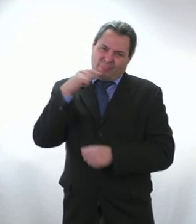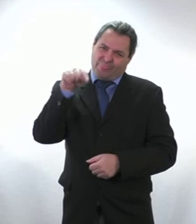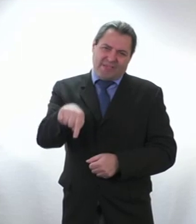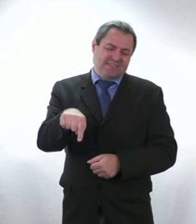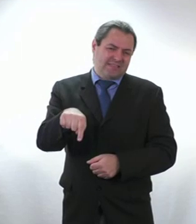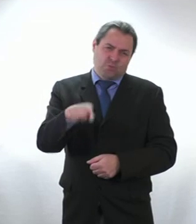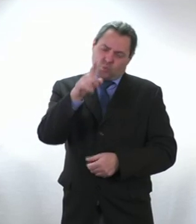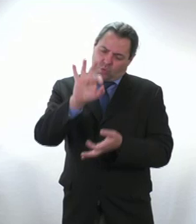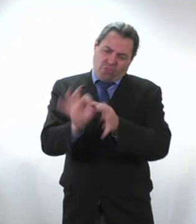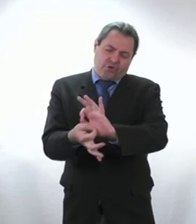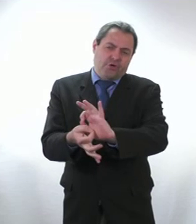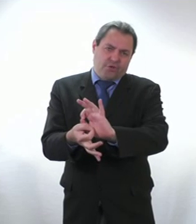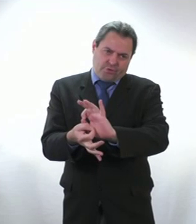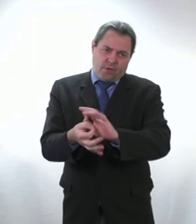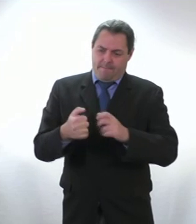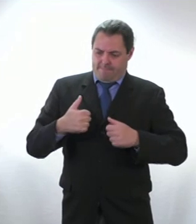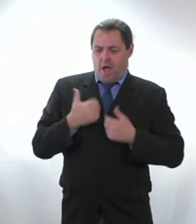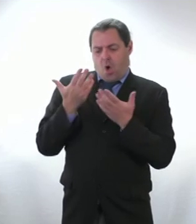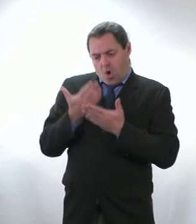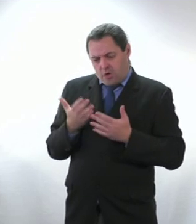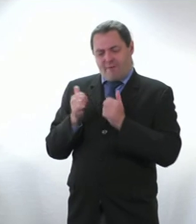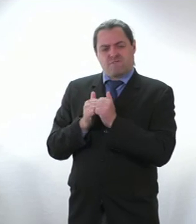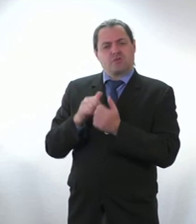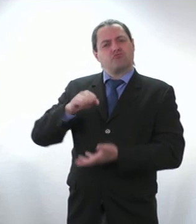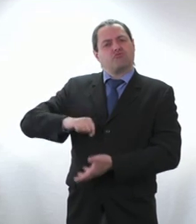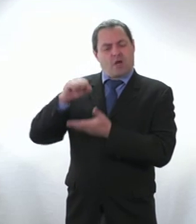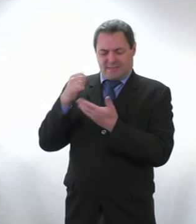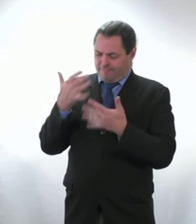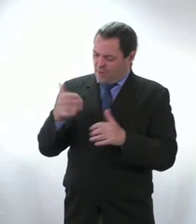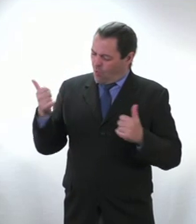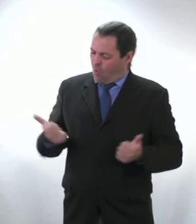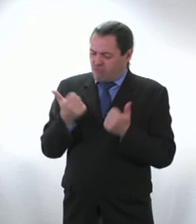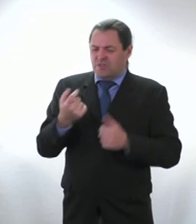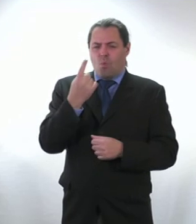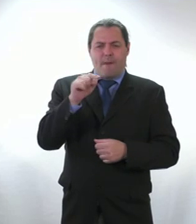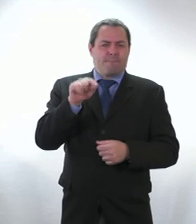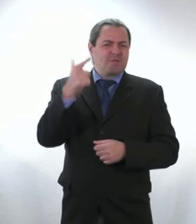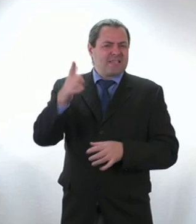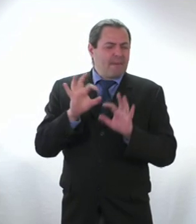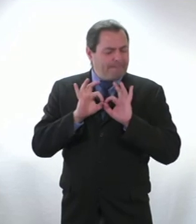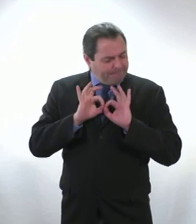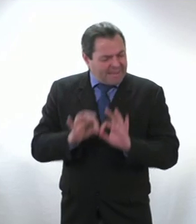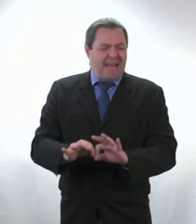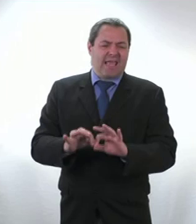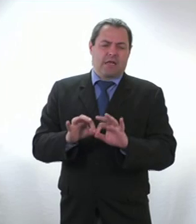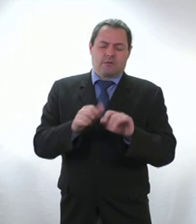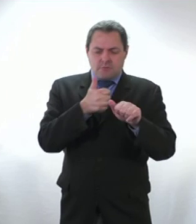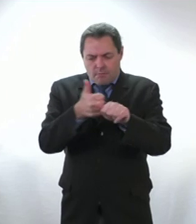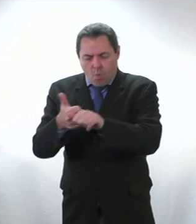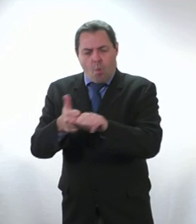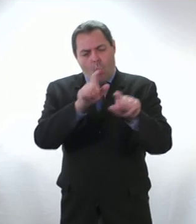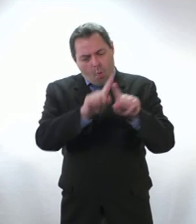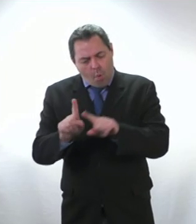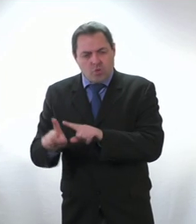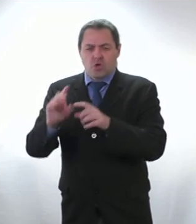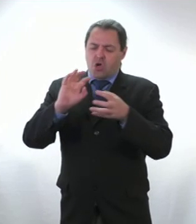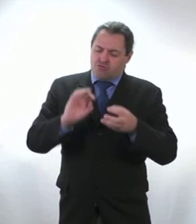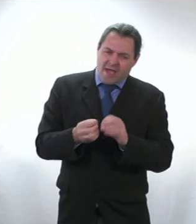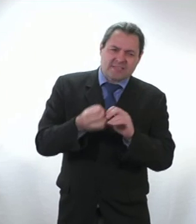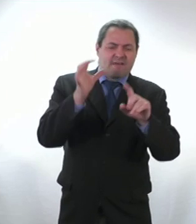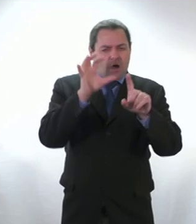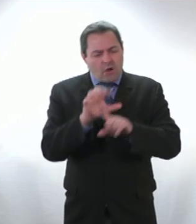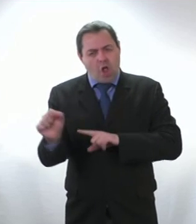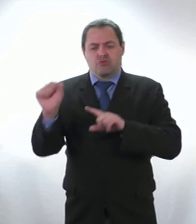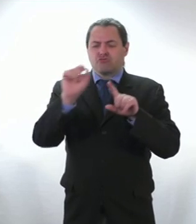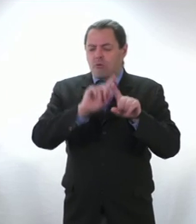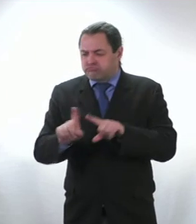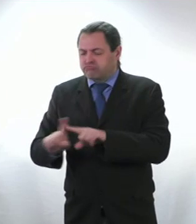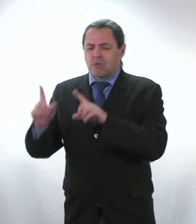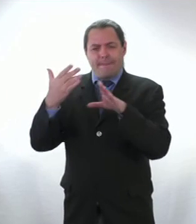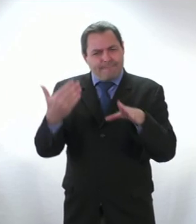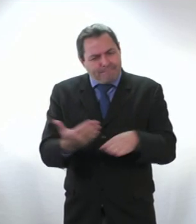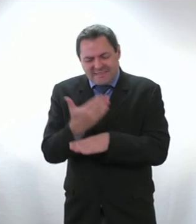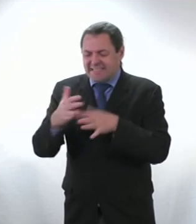My right hon. Friend the Chancellor has already provided £1.7 billion of support for the creative culture industries and for sport.